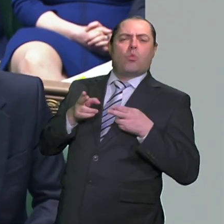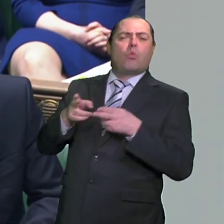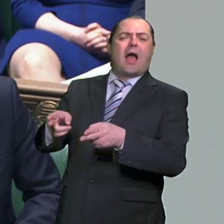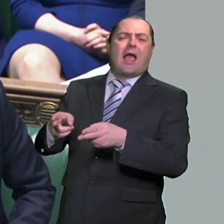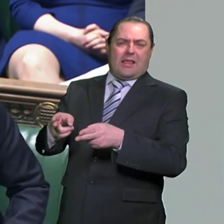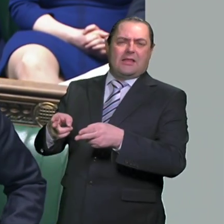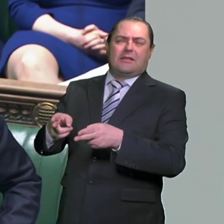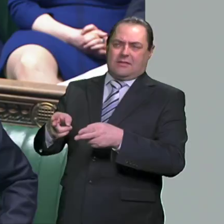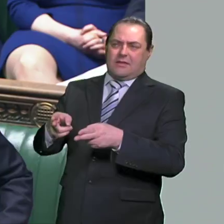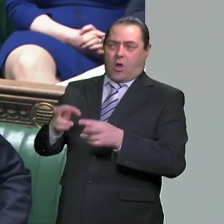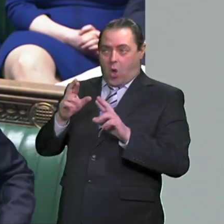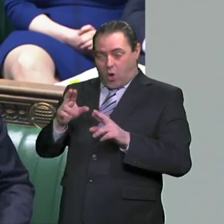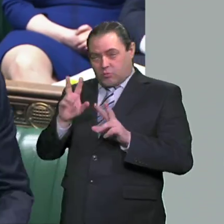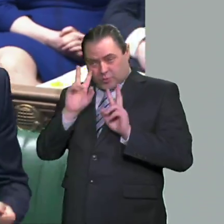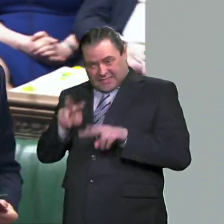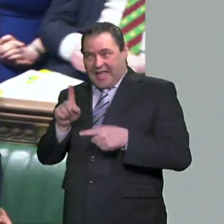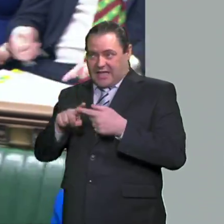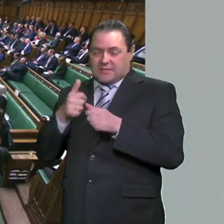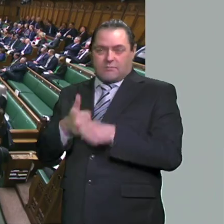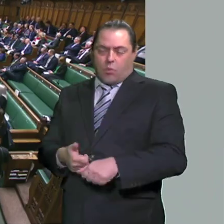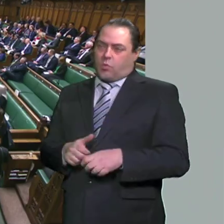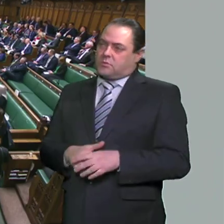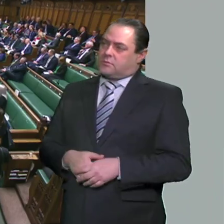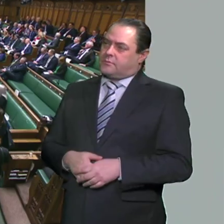I hope that the honourable Gentleman can see that and support them.